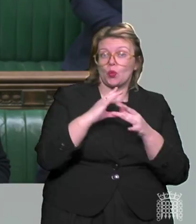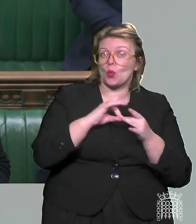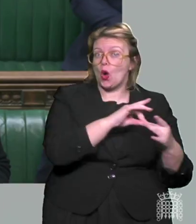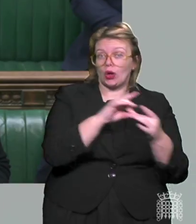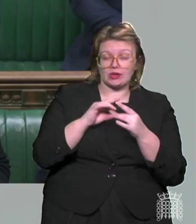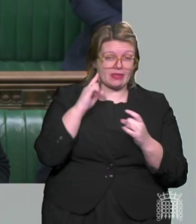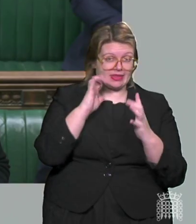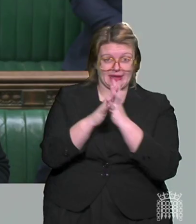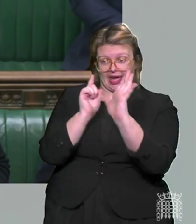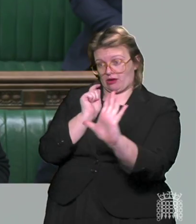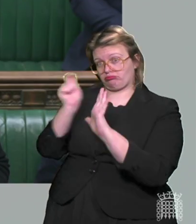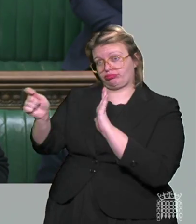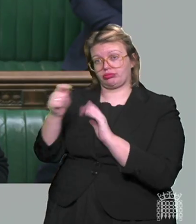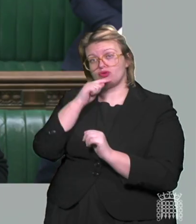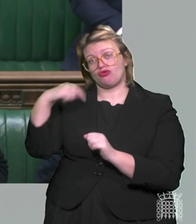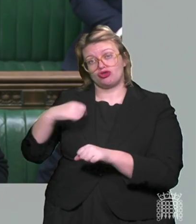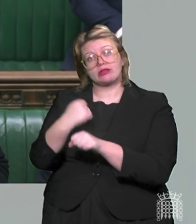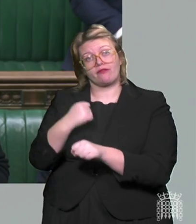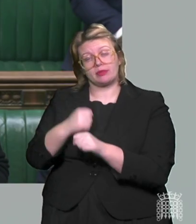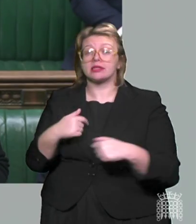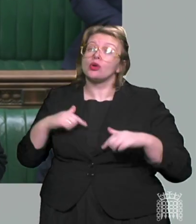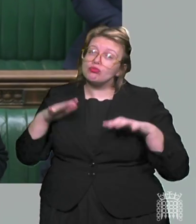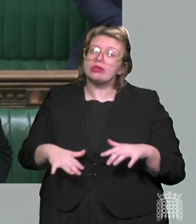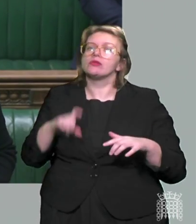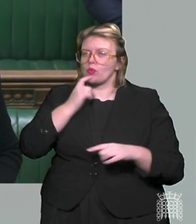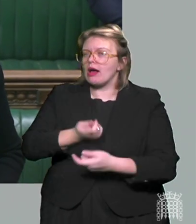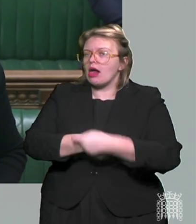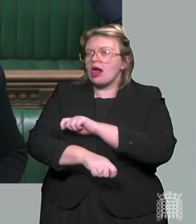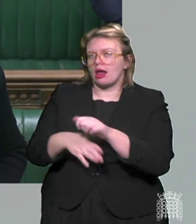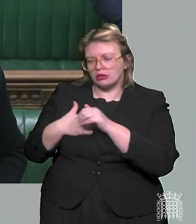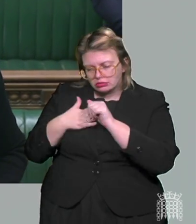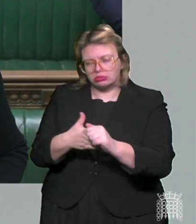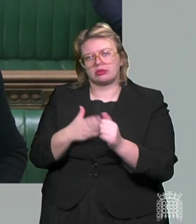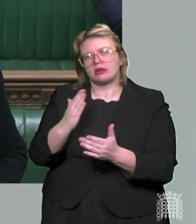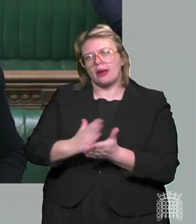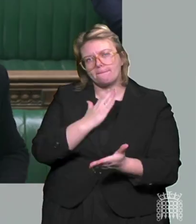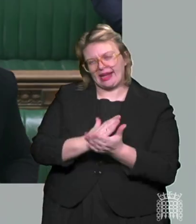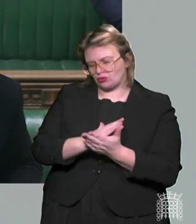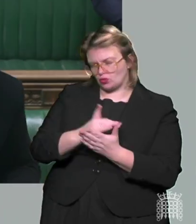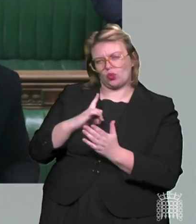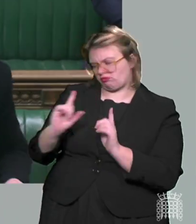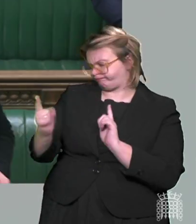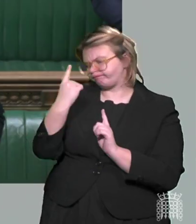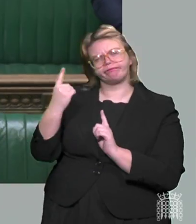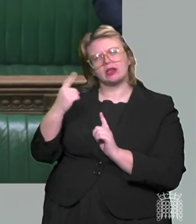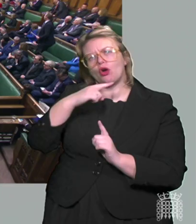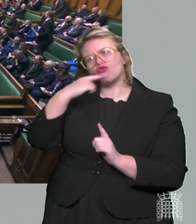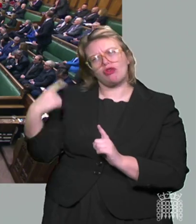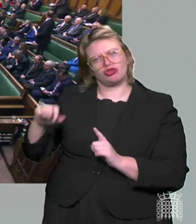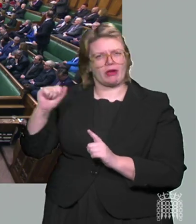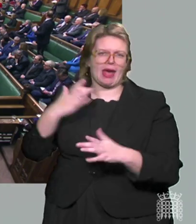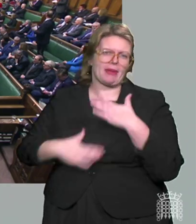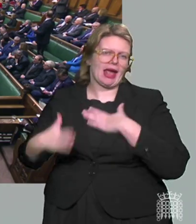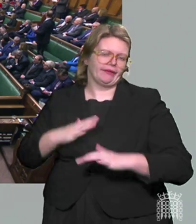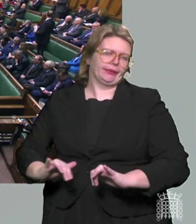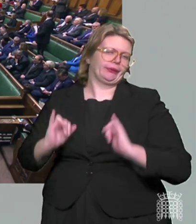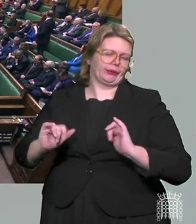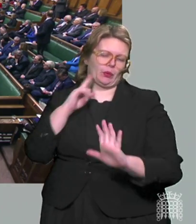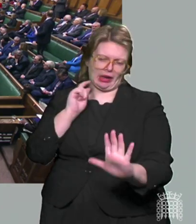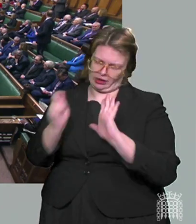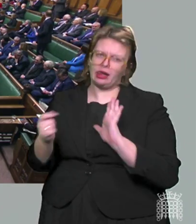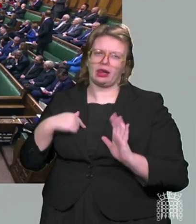We are absolutely determined to play a leading role in ensuring international accountability for Russia’s actions.